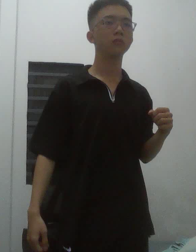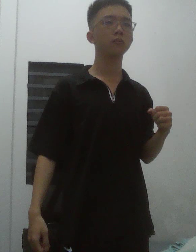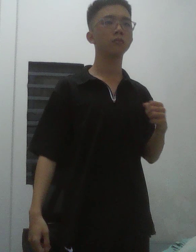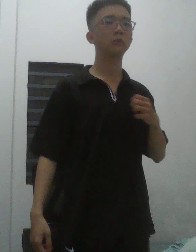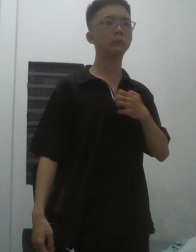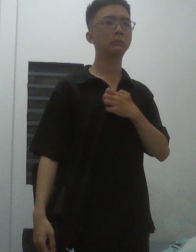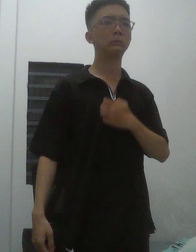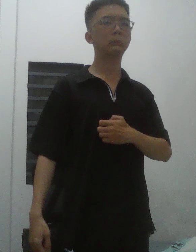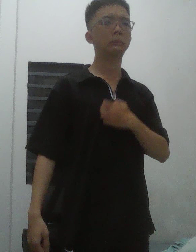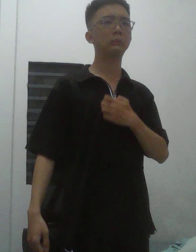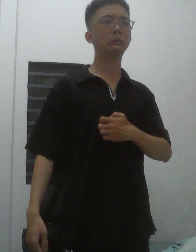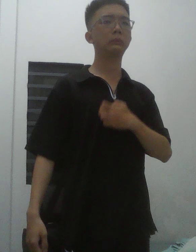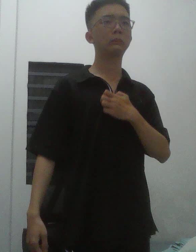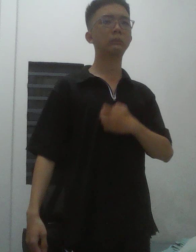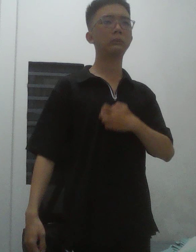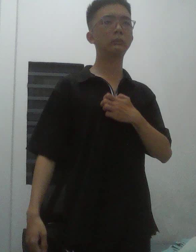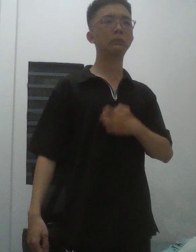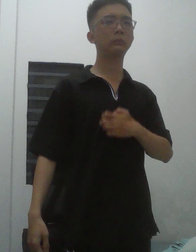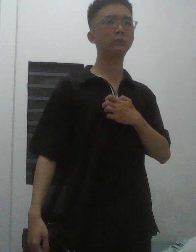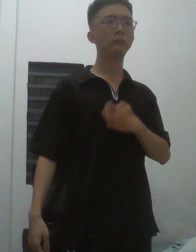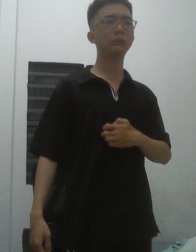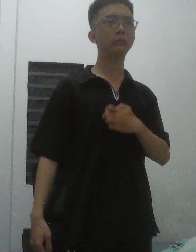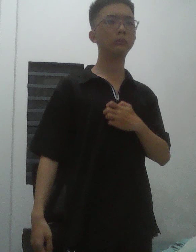ghen